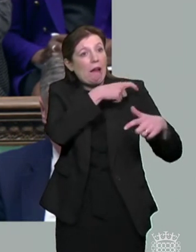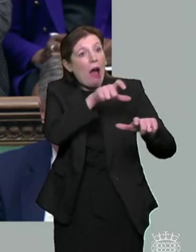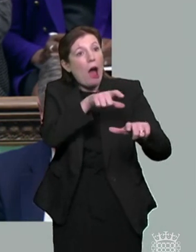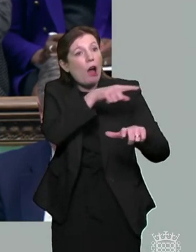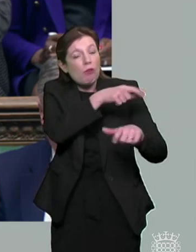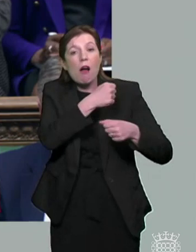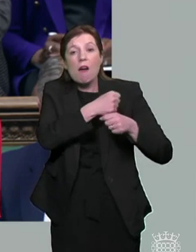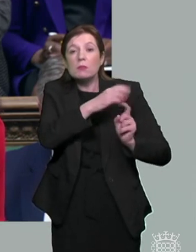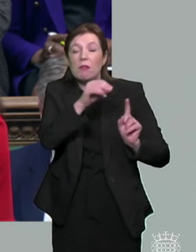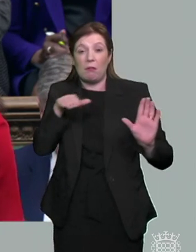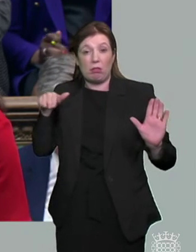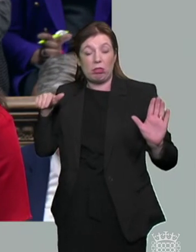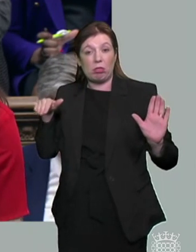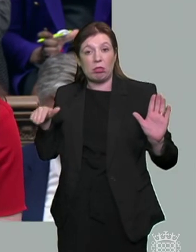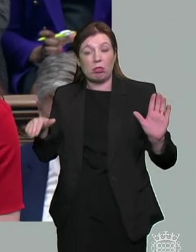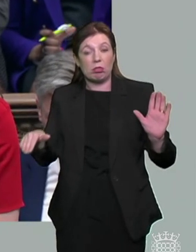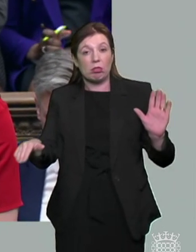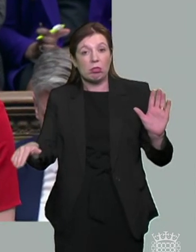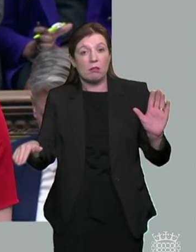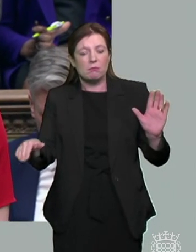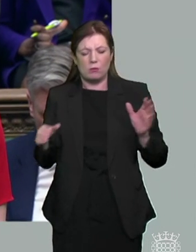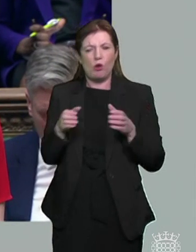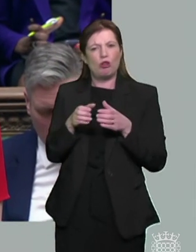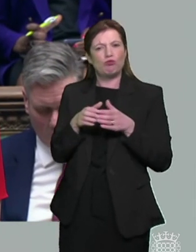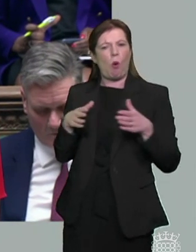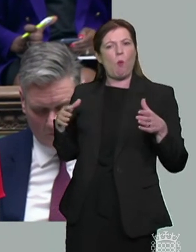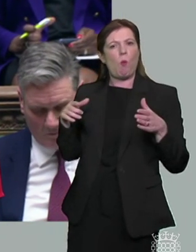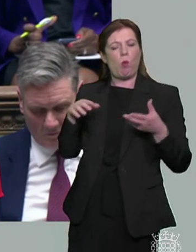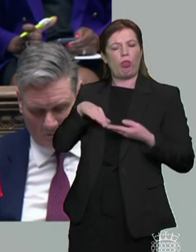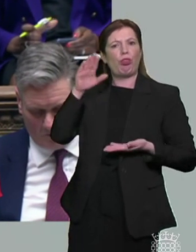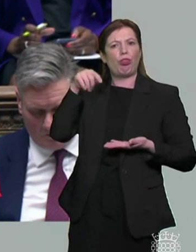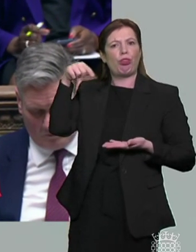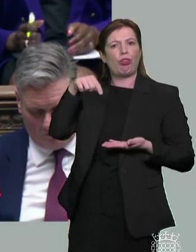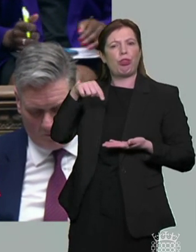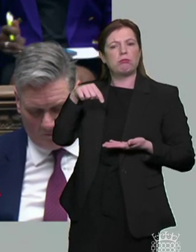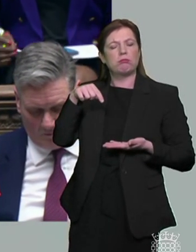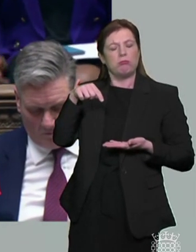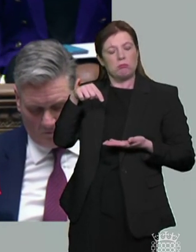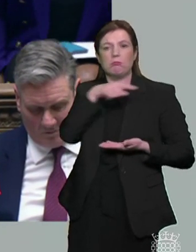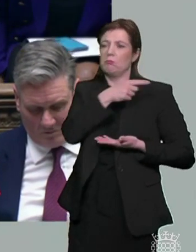The weak growth forecasts we have seen today should be flashing red on the Chancellor’s desk.